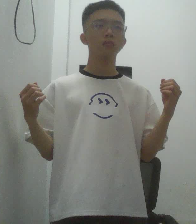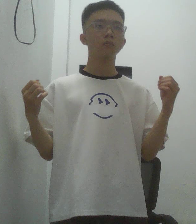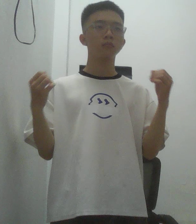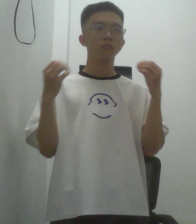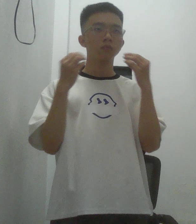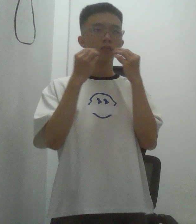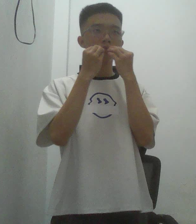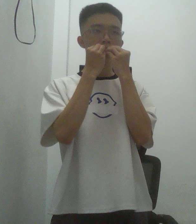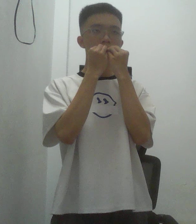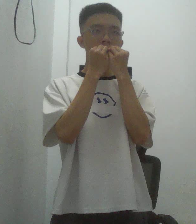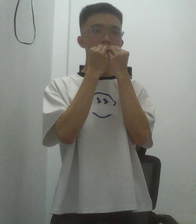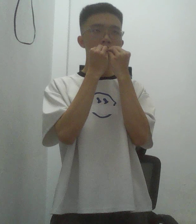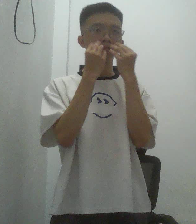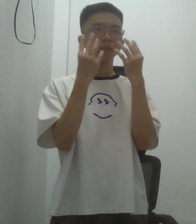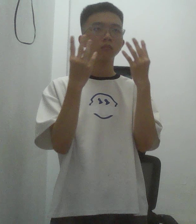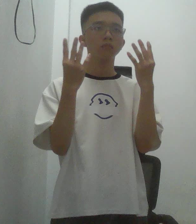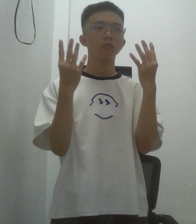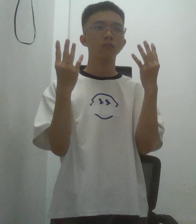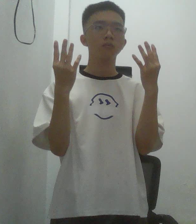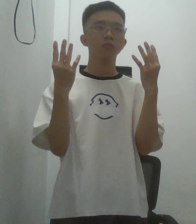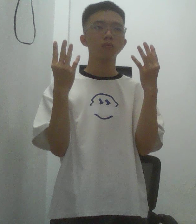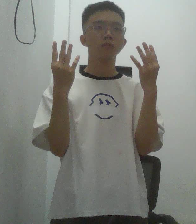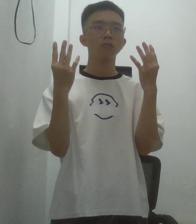cam on